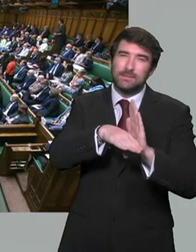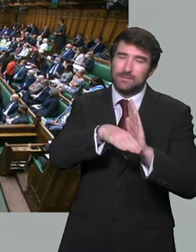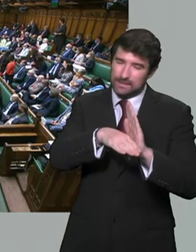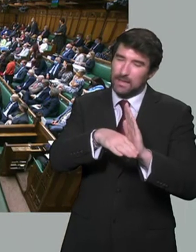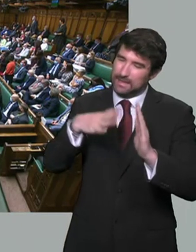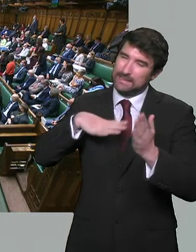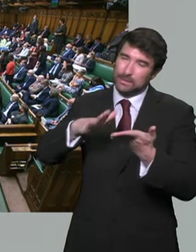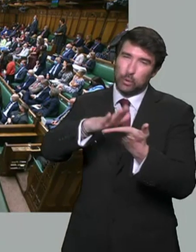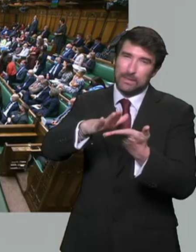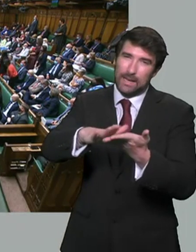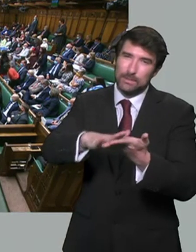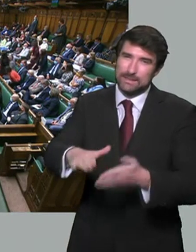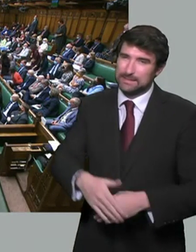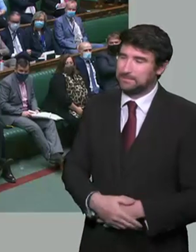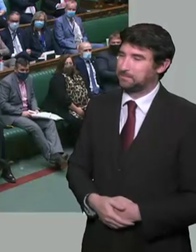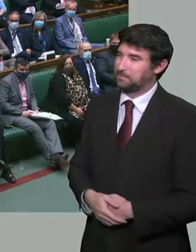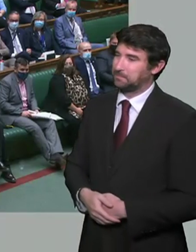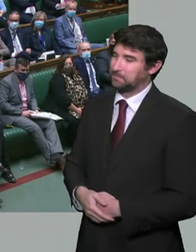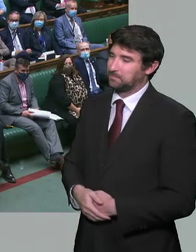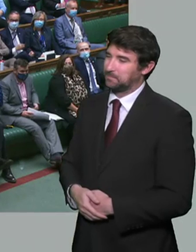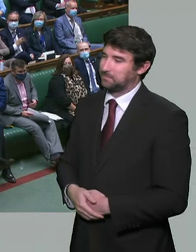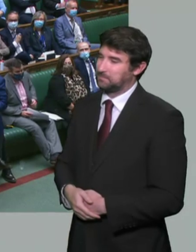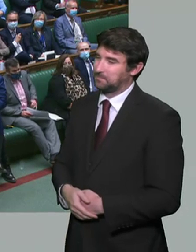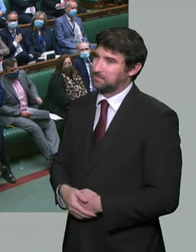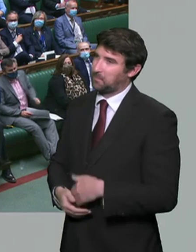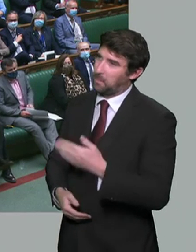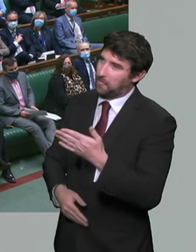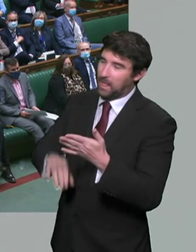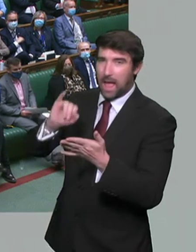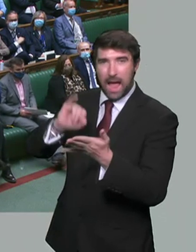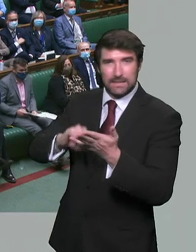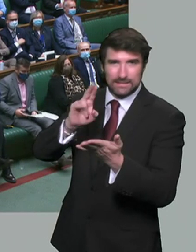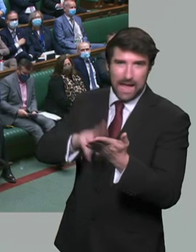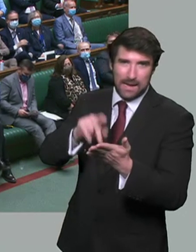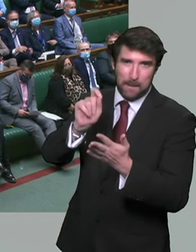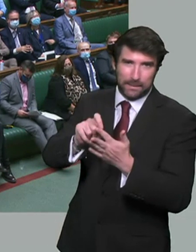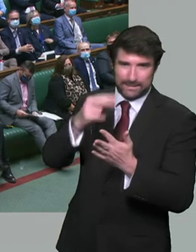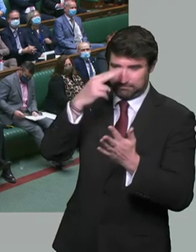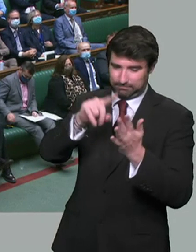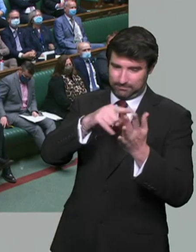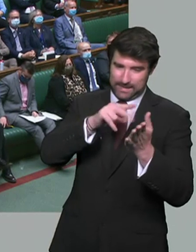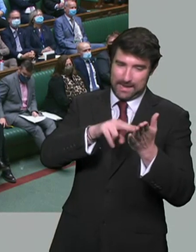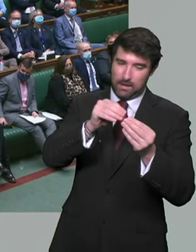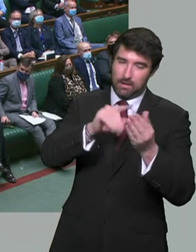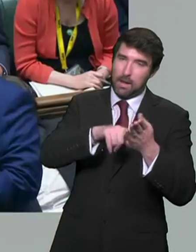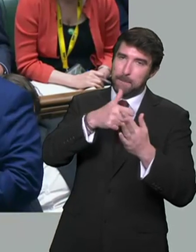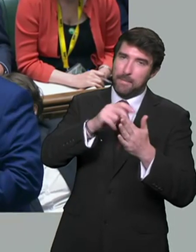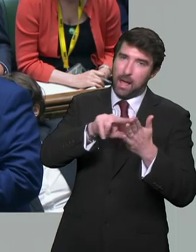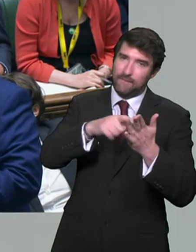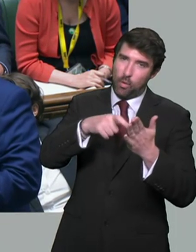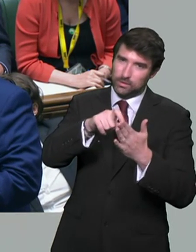Yesterday, without consultation, the Prime Minister